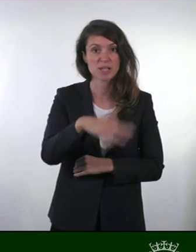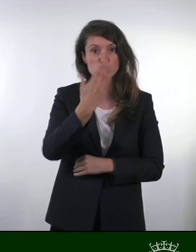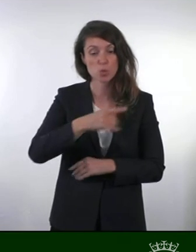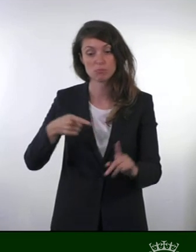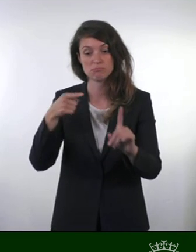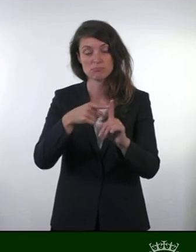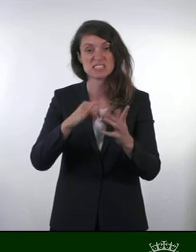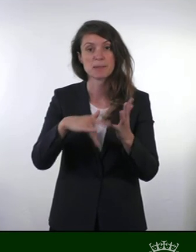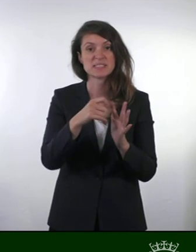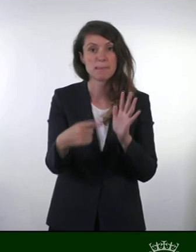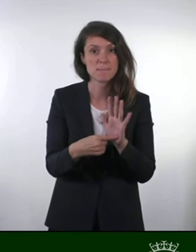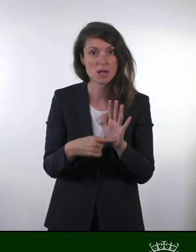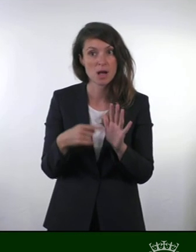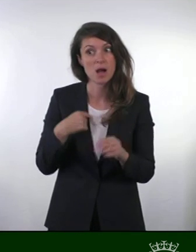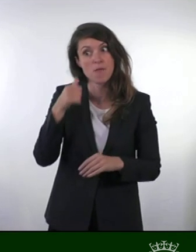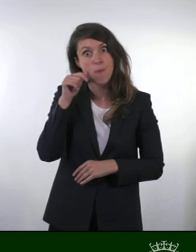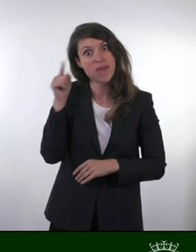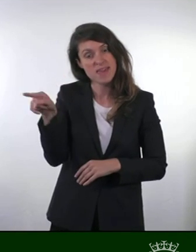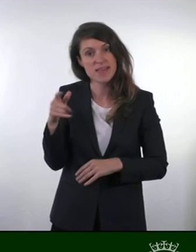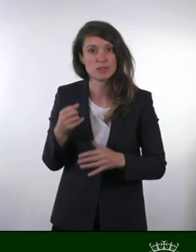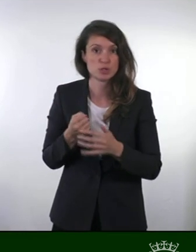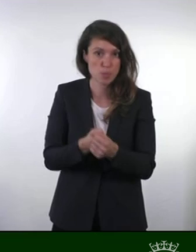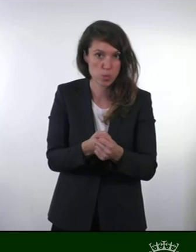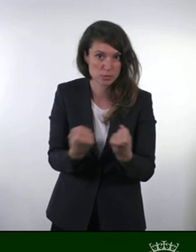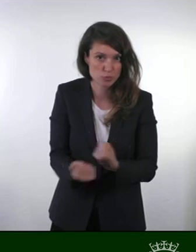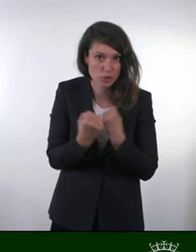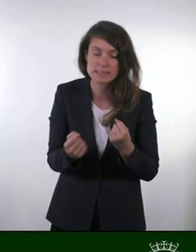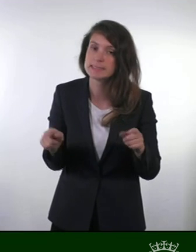I know that the Prime Minister strongly supports that, as do I.